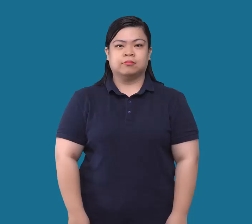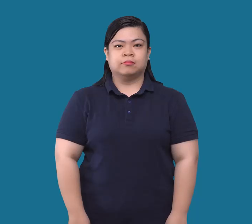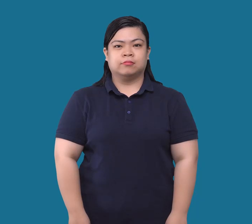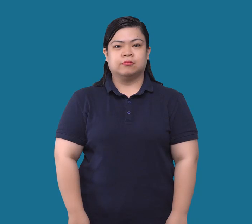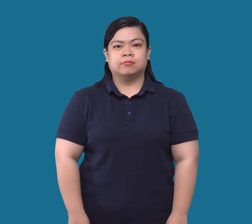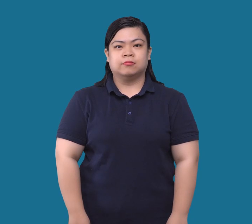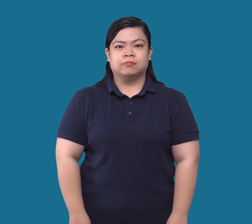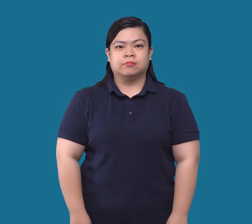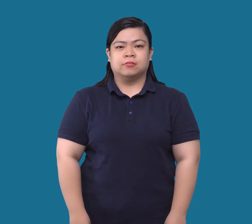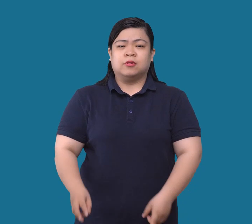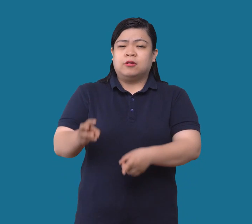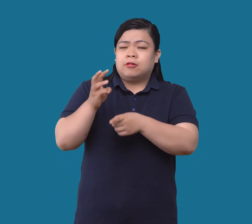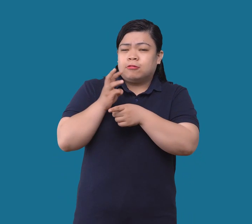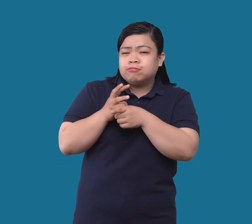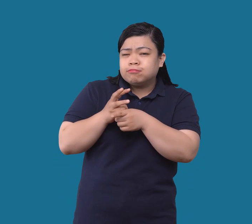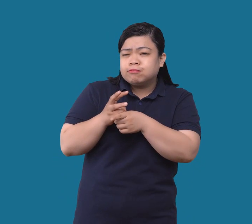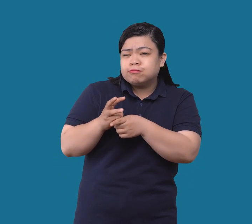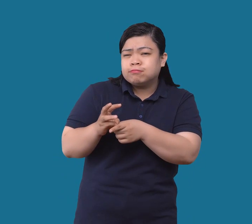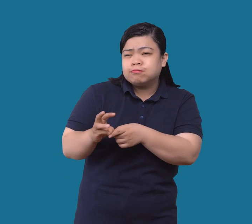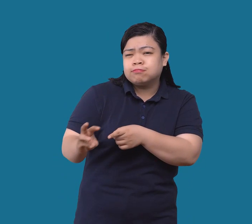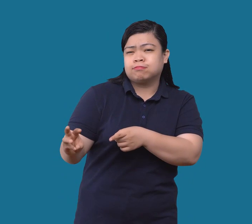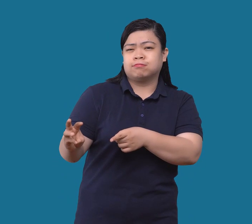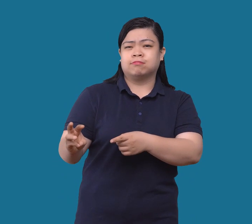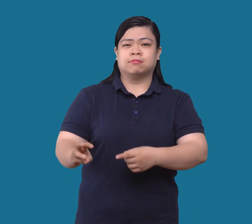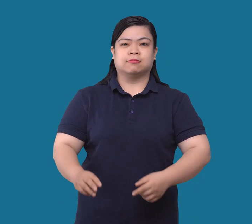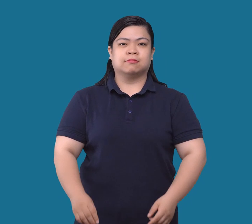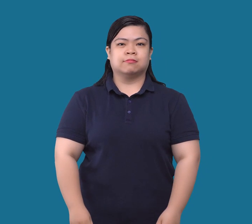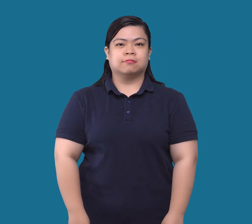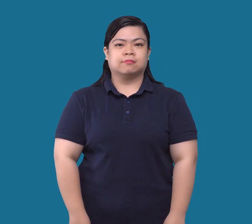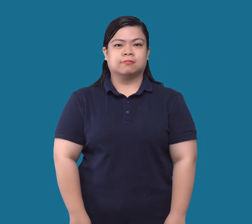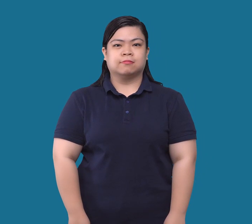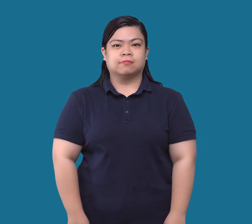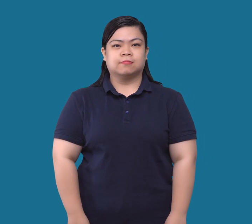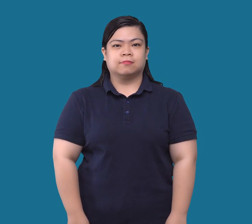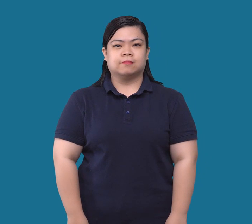thường xuyên